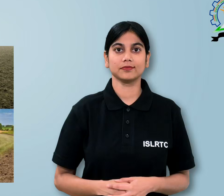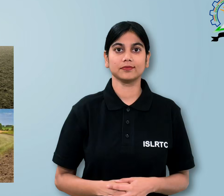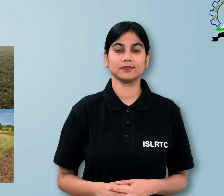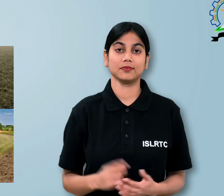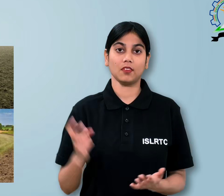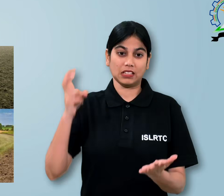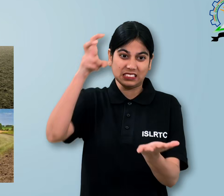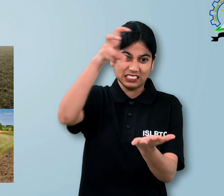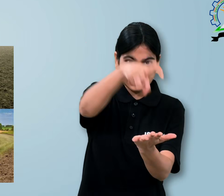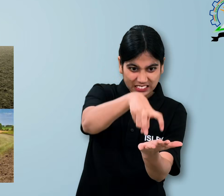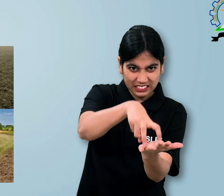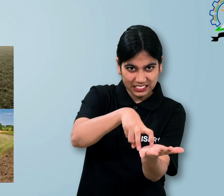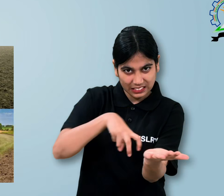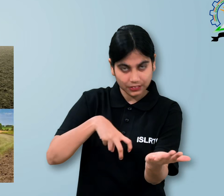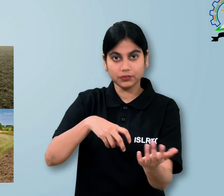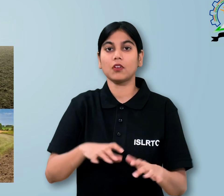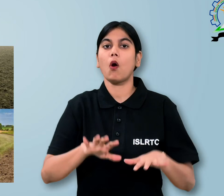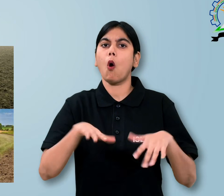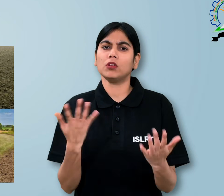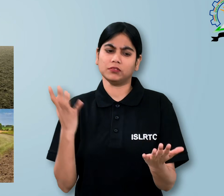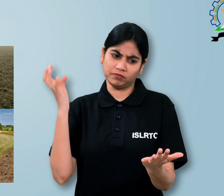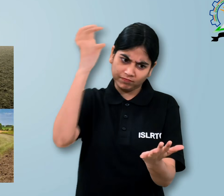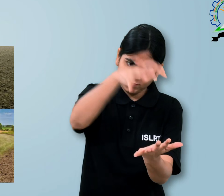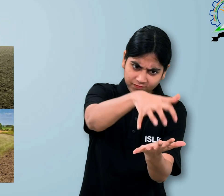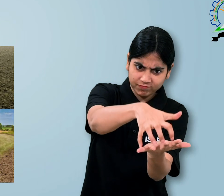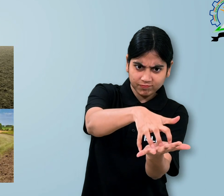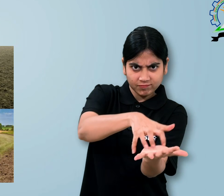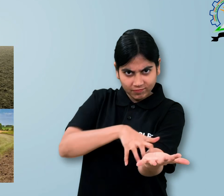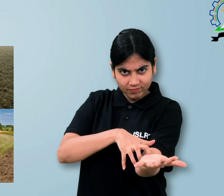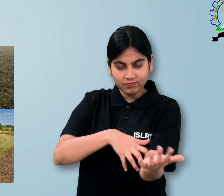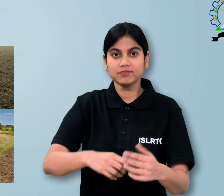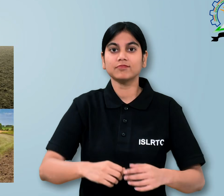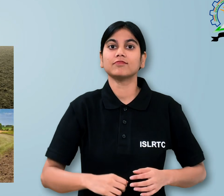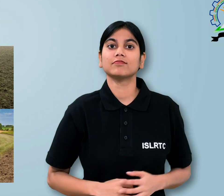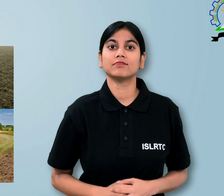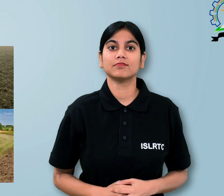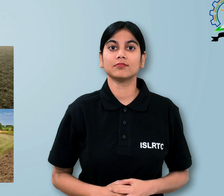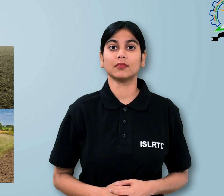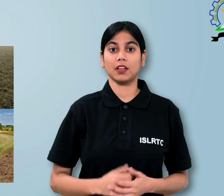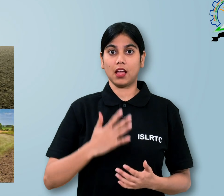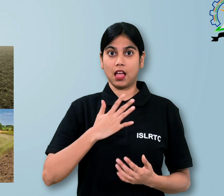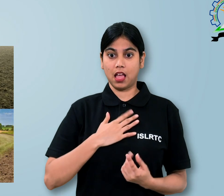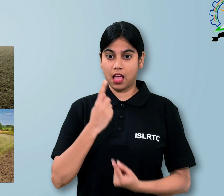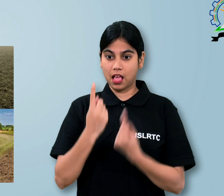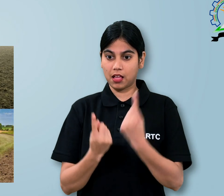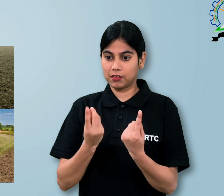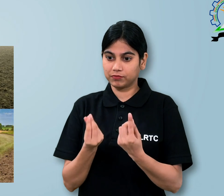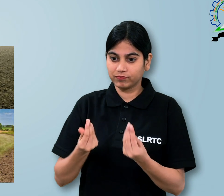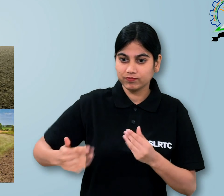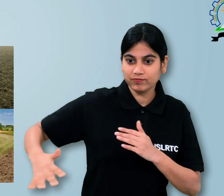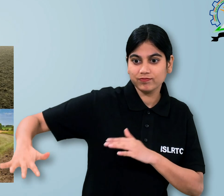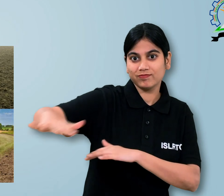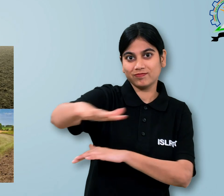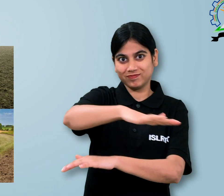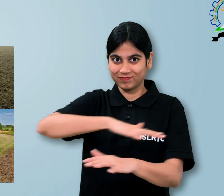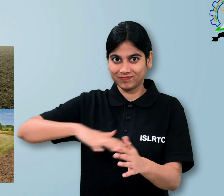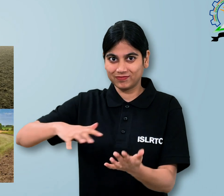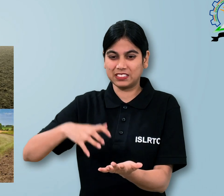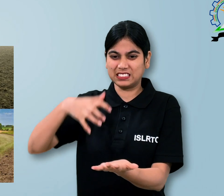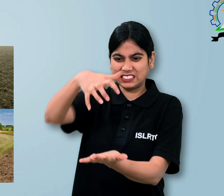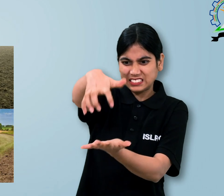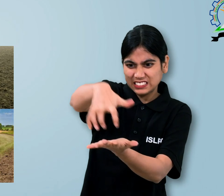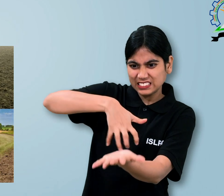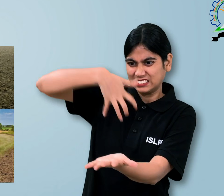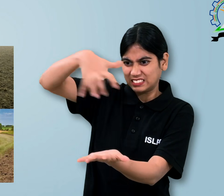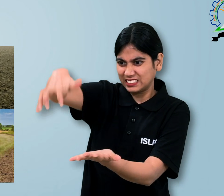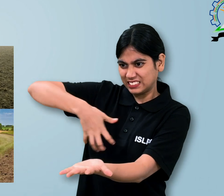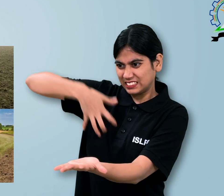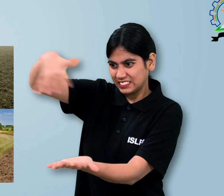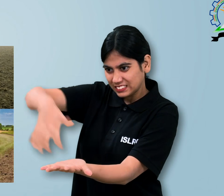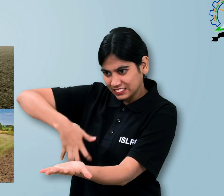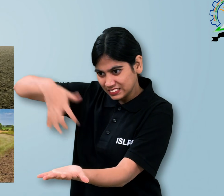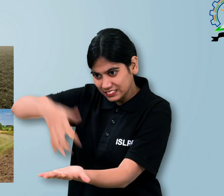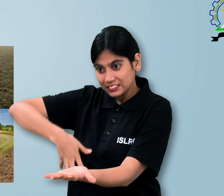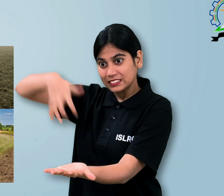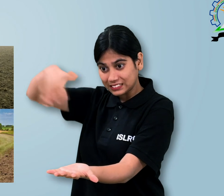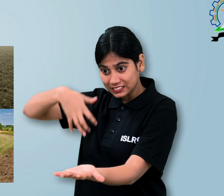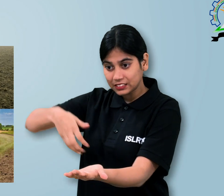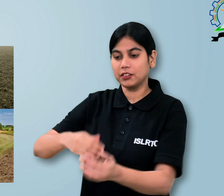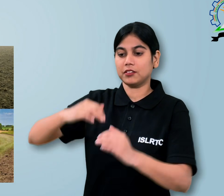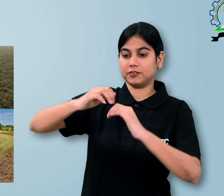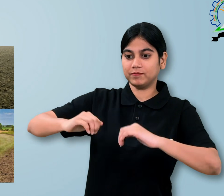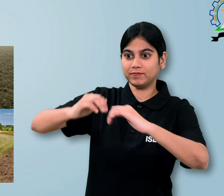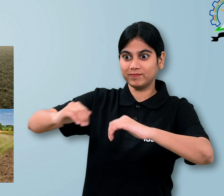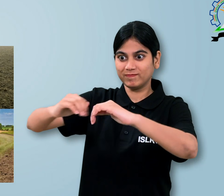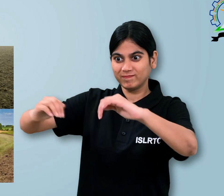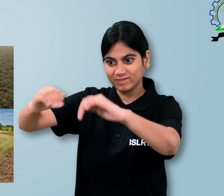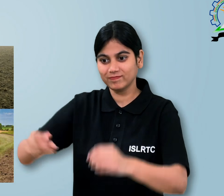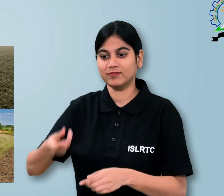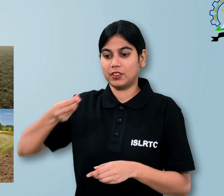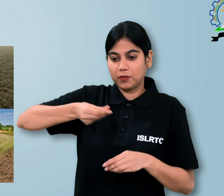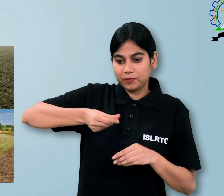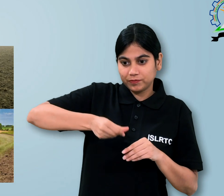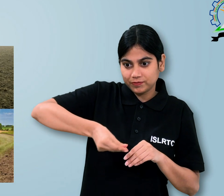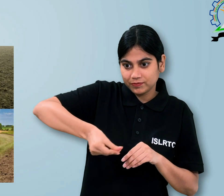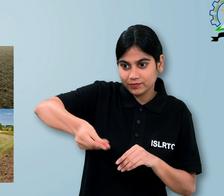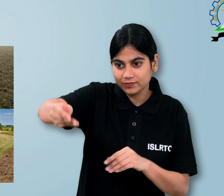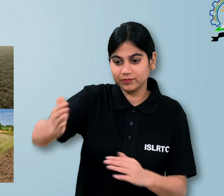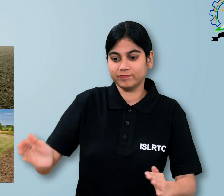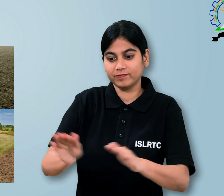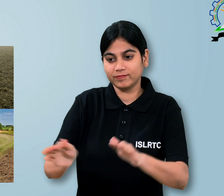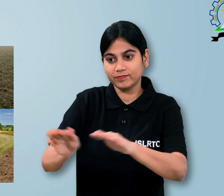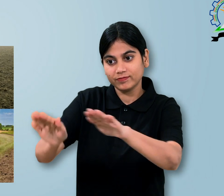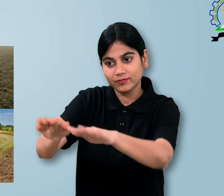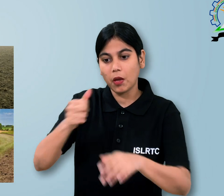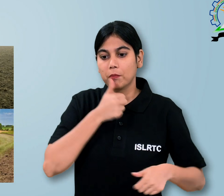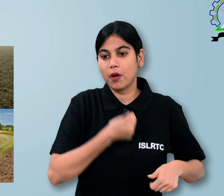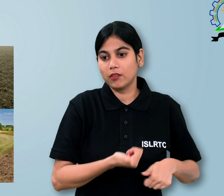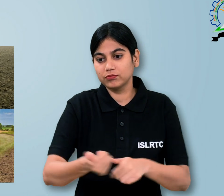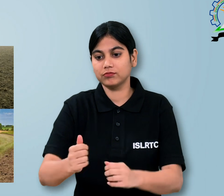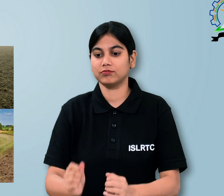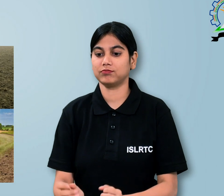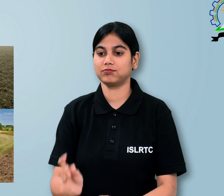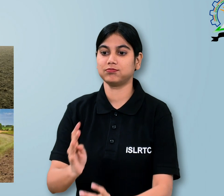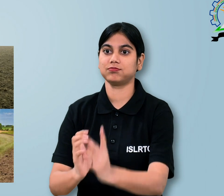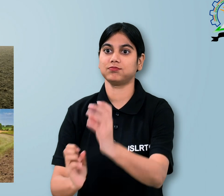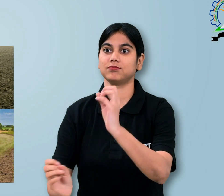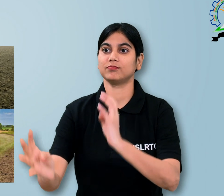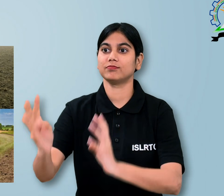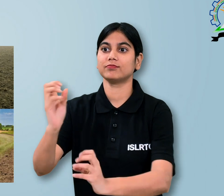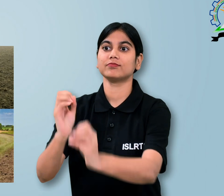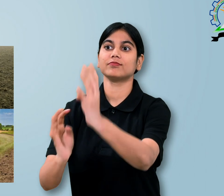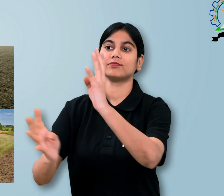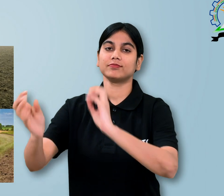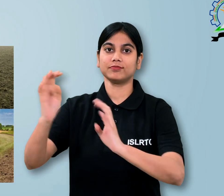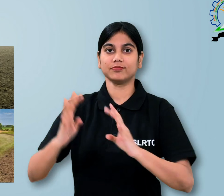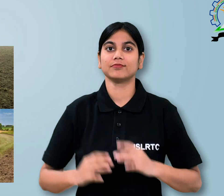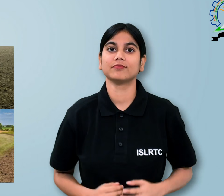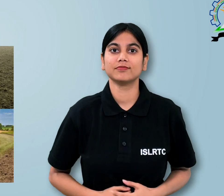Plough A plough is a farm tool for loosening or turning the soil before sowing seed or planting.